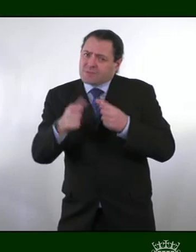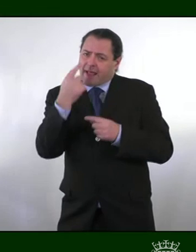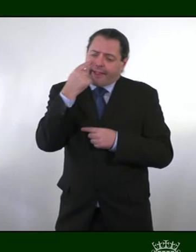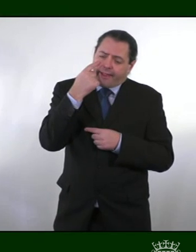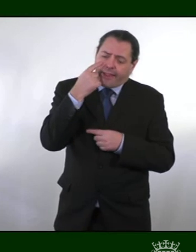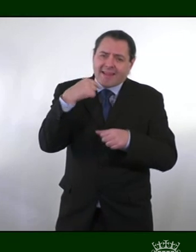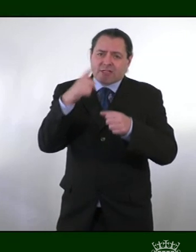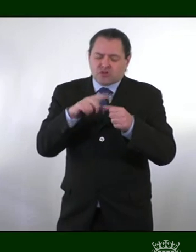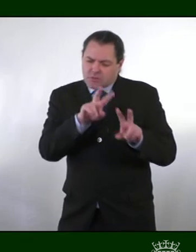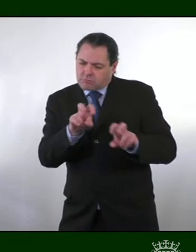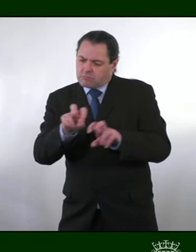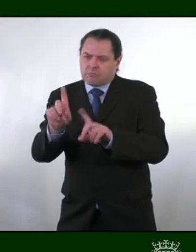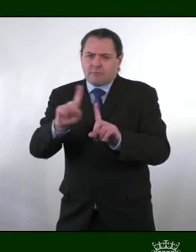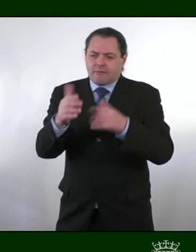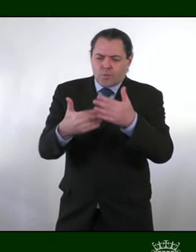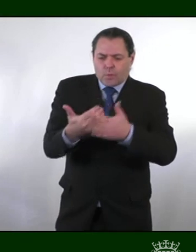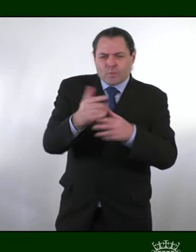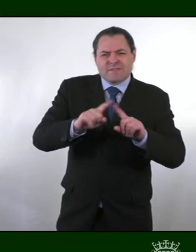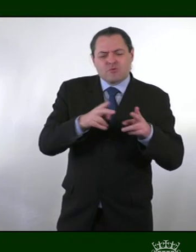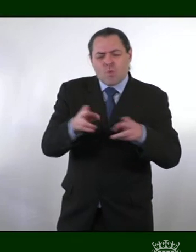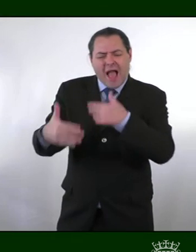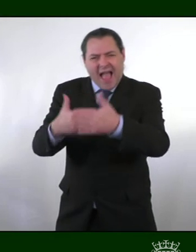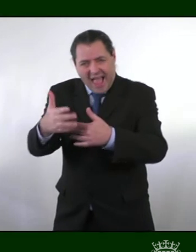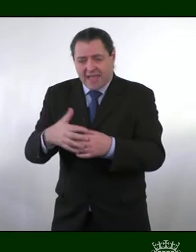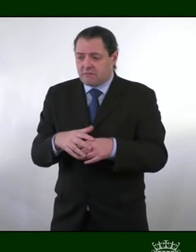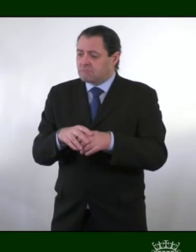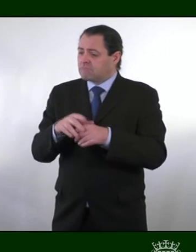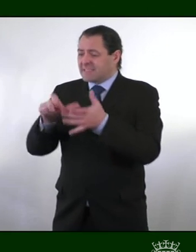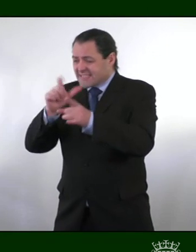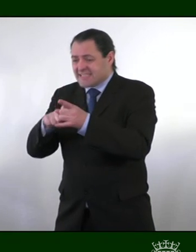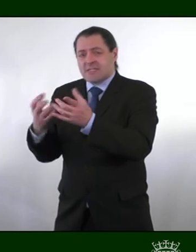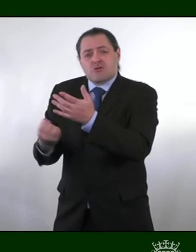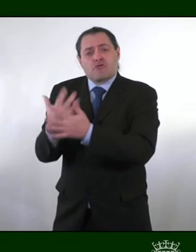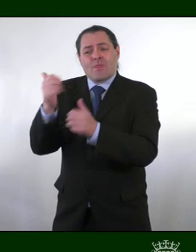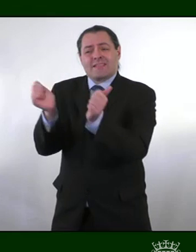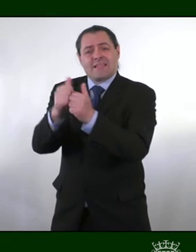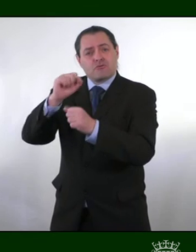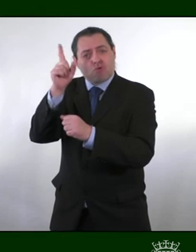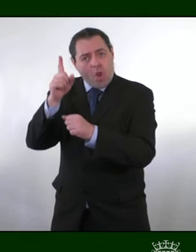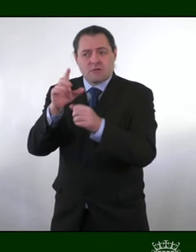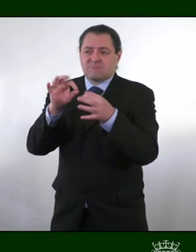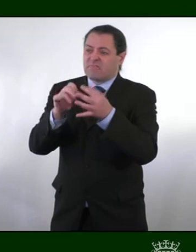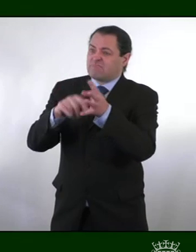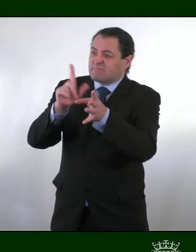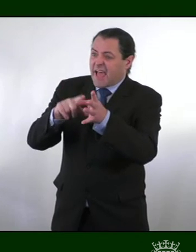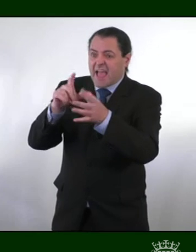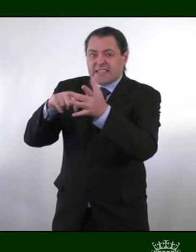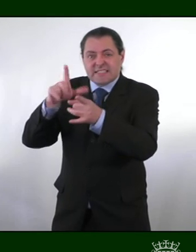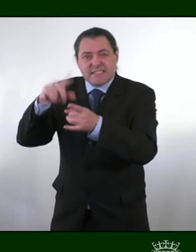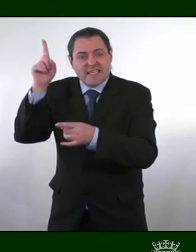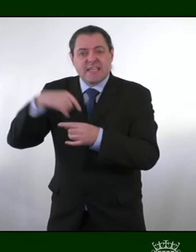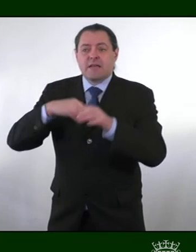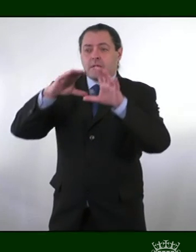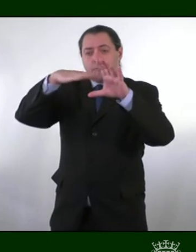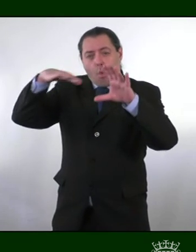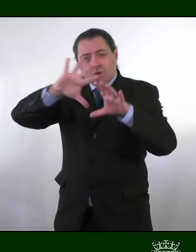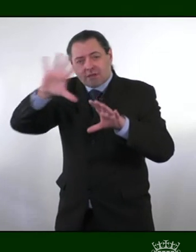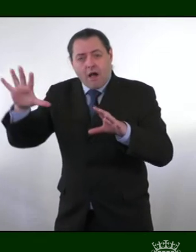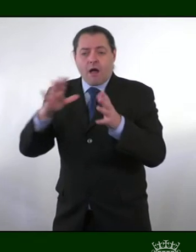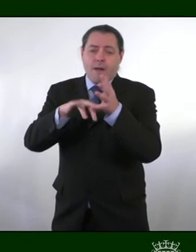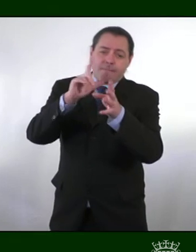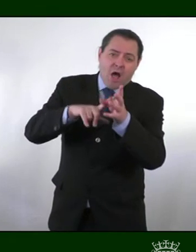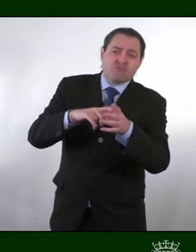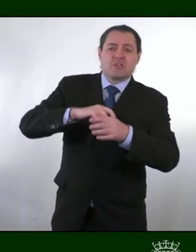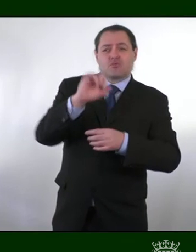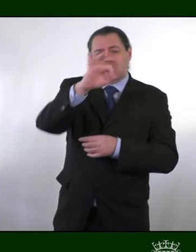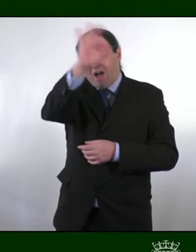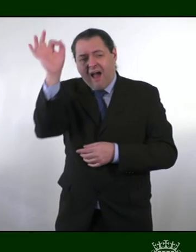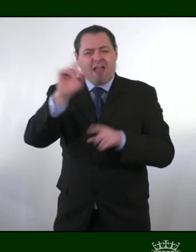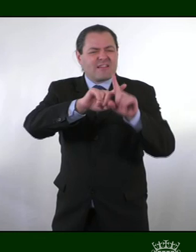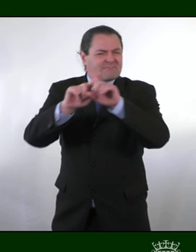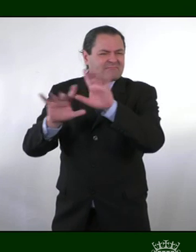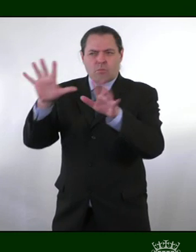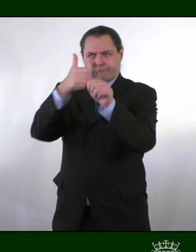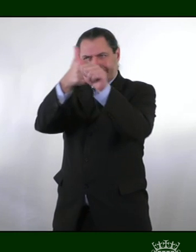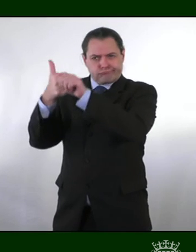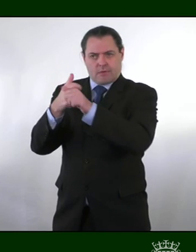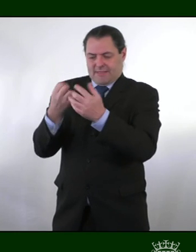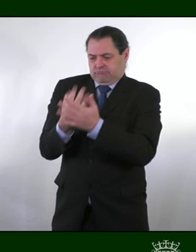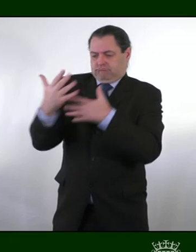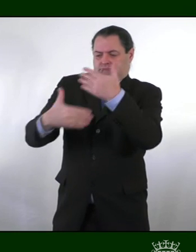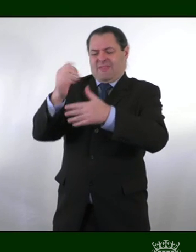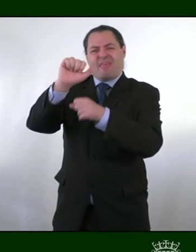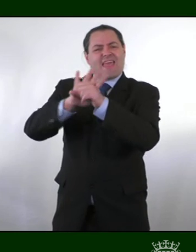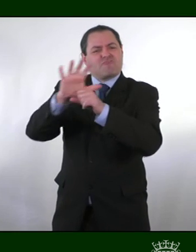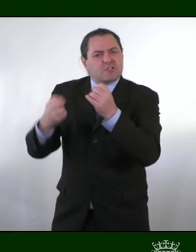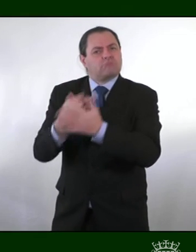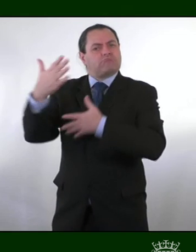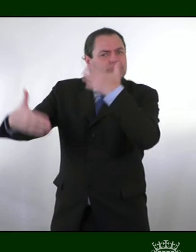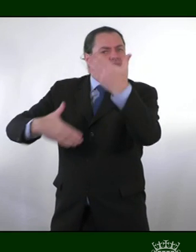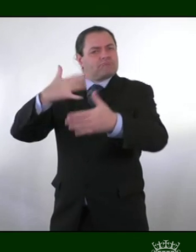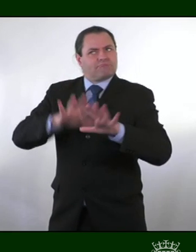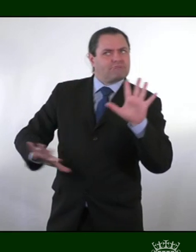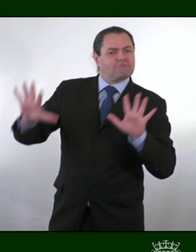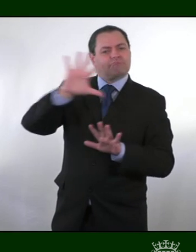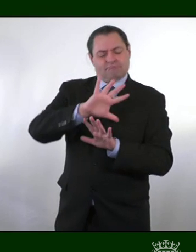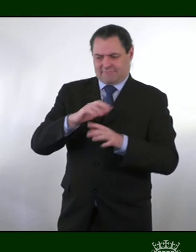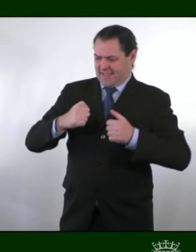And we will accelerate four city and growth deals in Scotland, helping Tay Cities, Borderlands, Moray and the Scottish islands create jobs and prosperity in their areas.